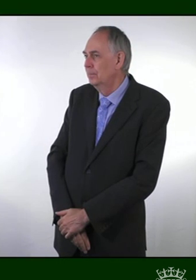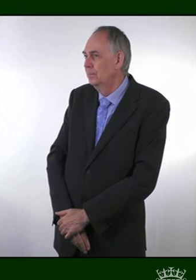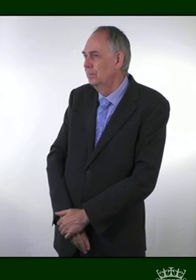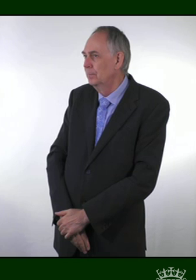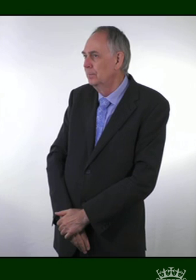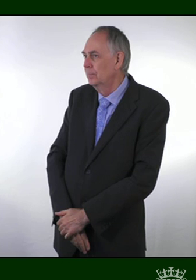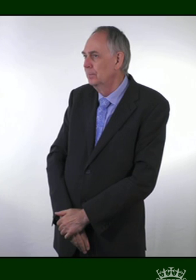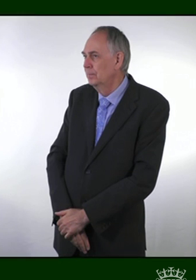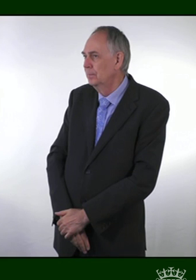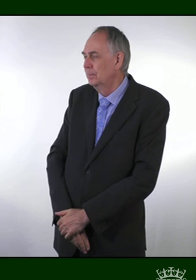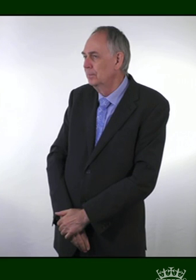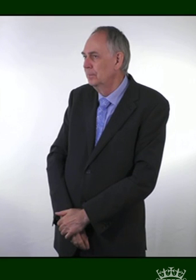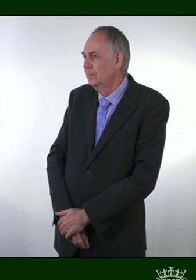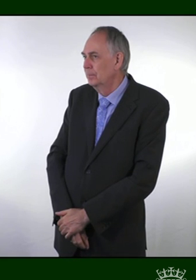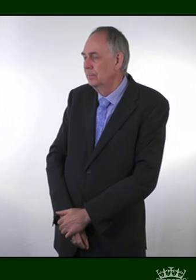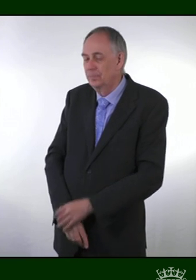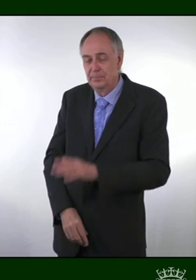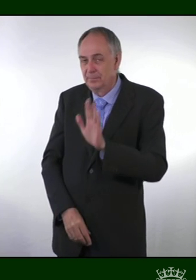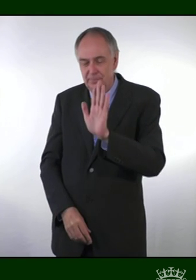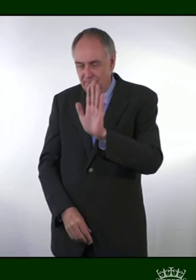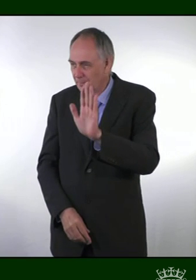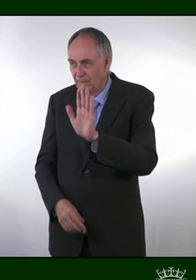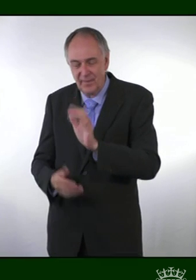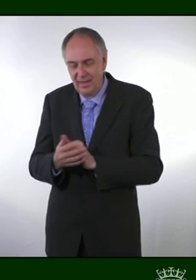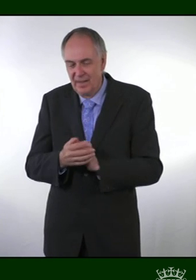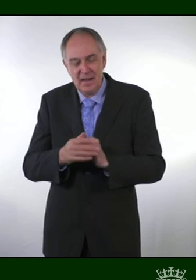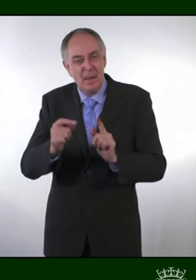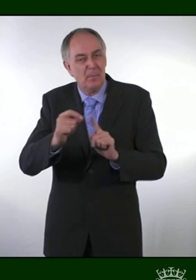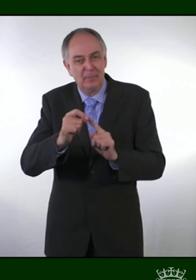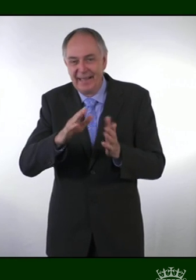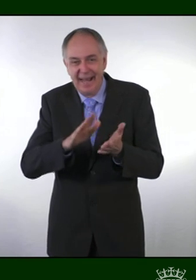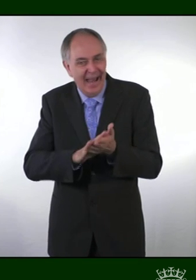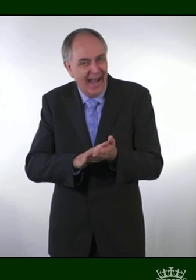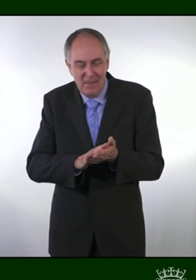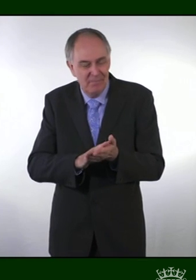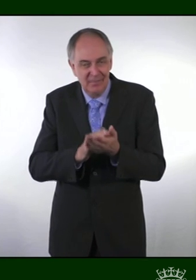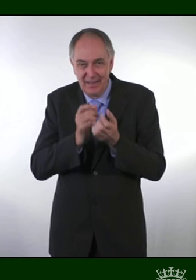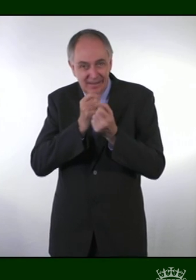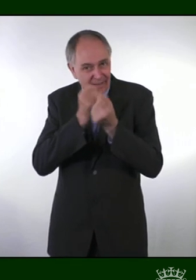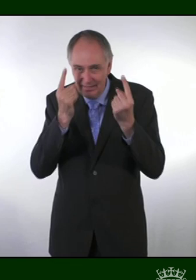The Prime Minister just does not get how critical this is.